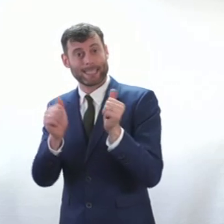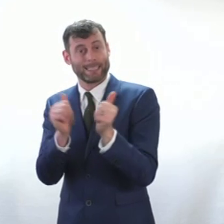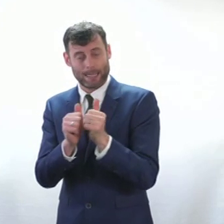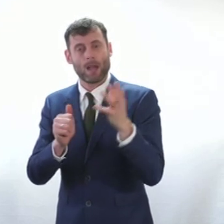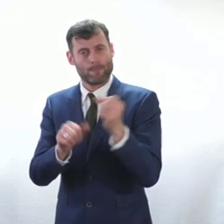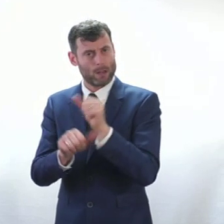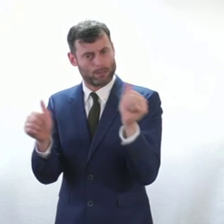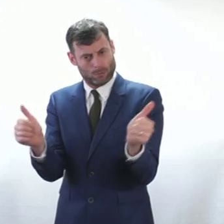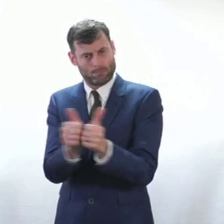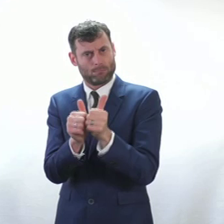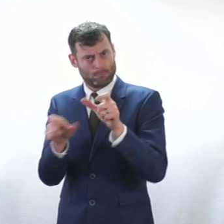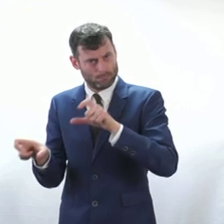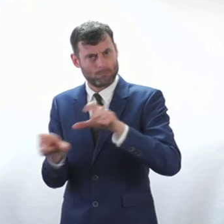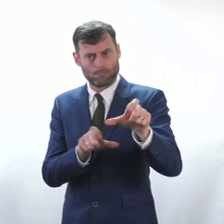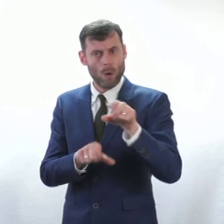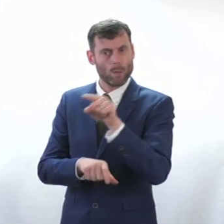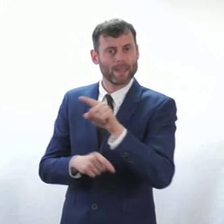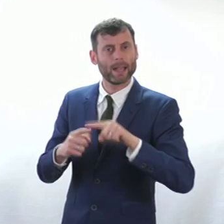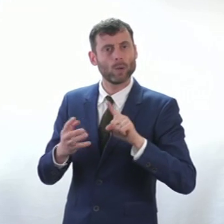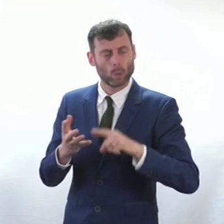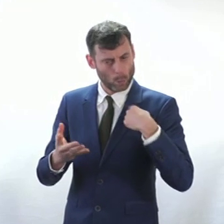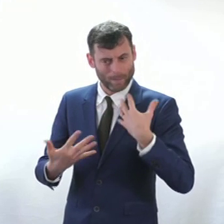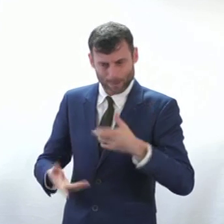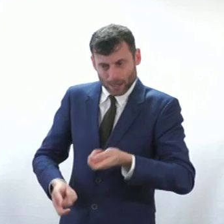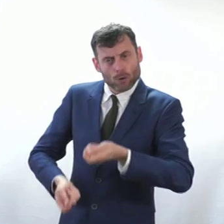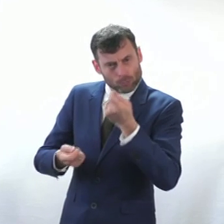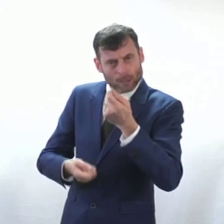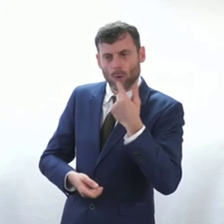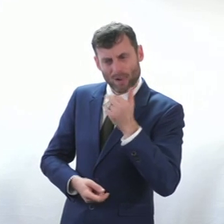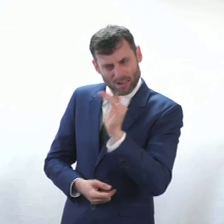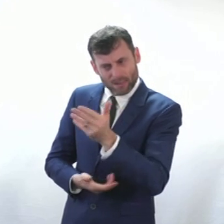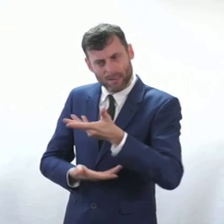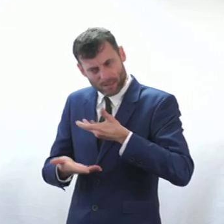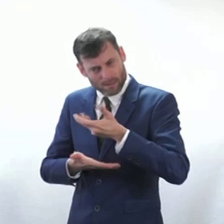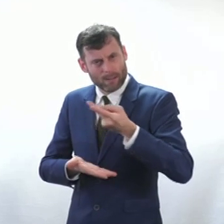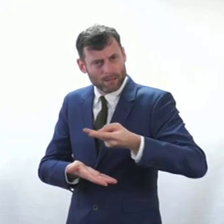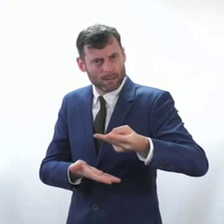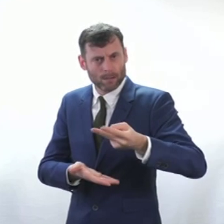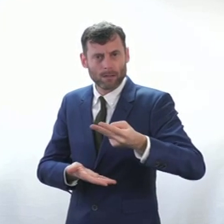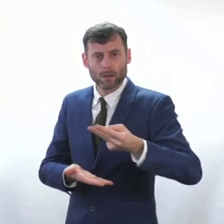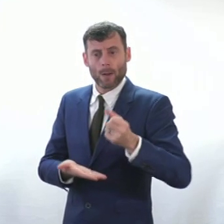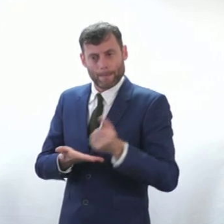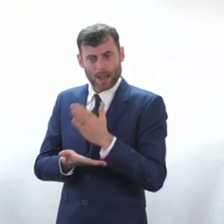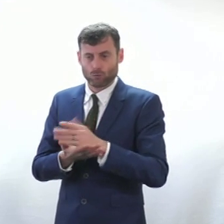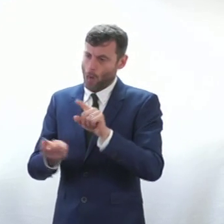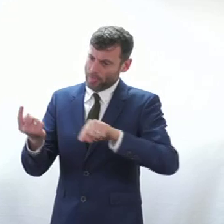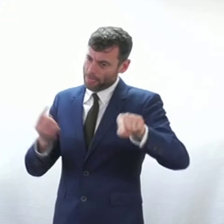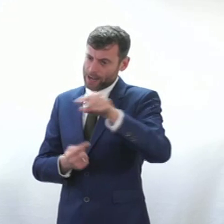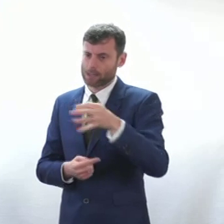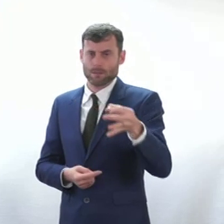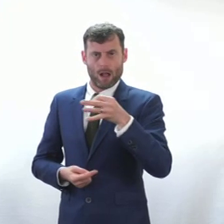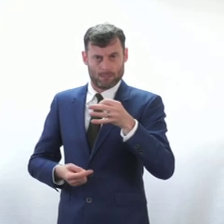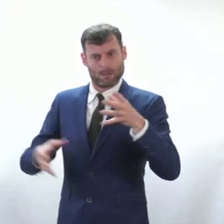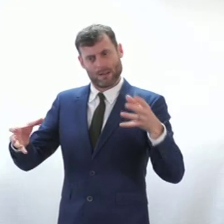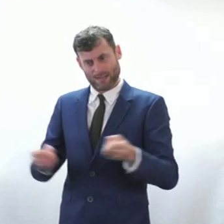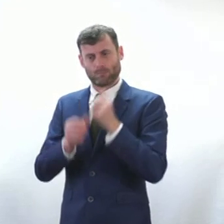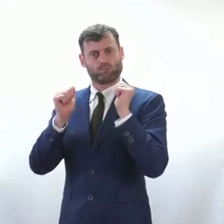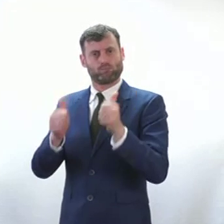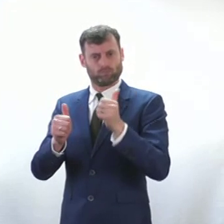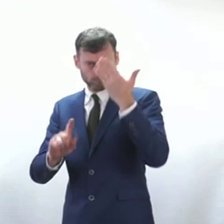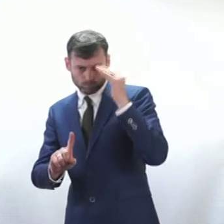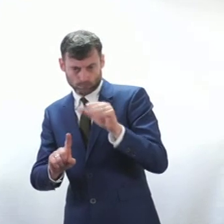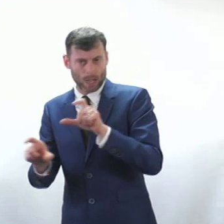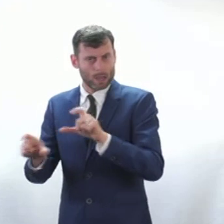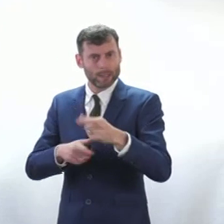That is indeed something that we have raised and will continue to raise on their behalf to make sure that they get the satisfactory assurances they need.